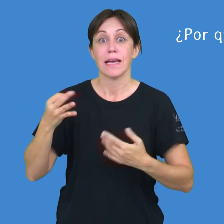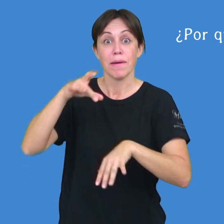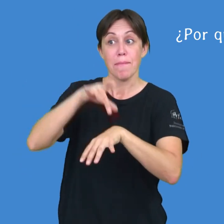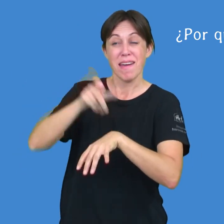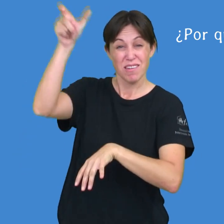enfermo